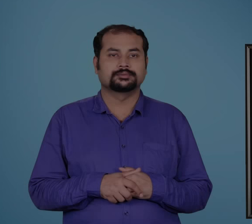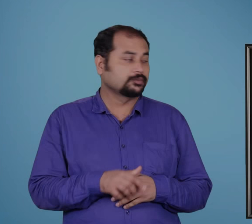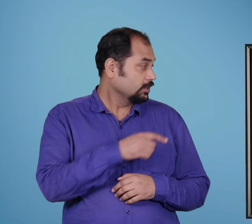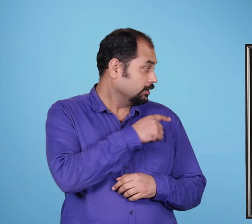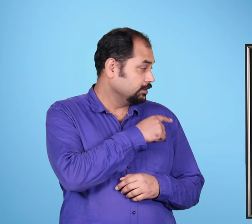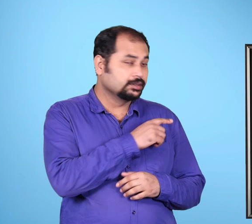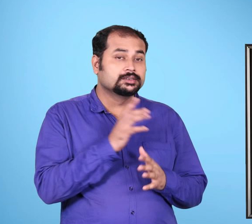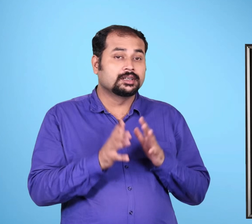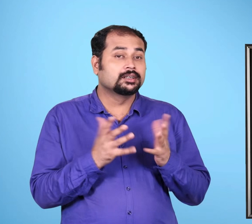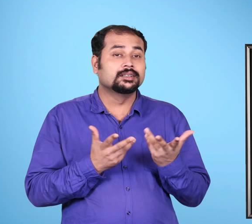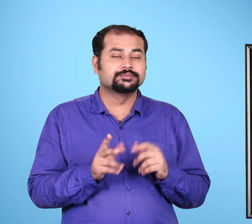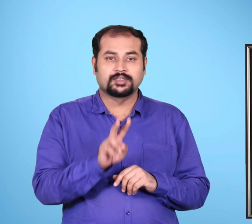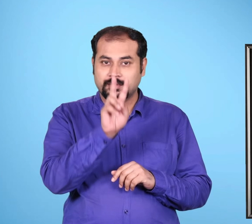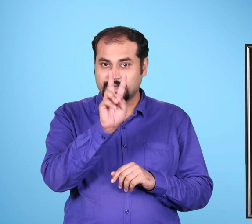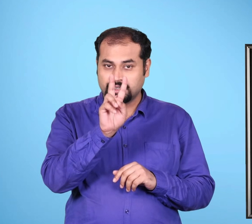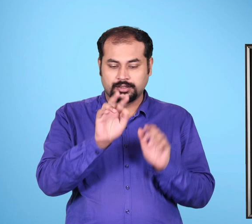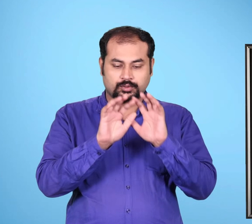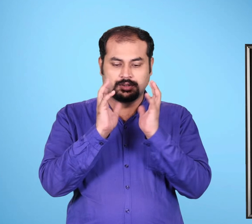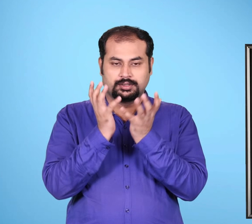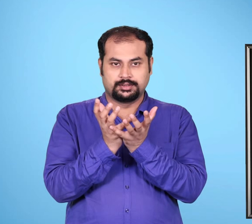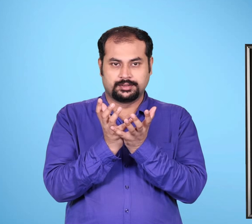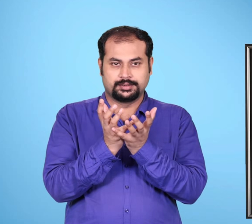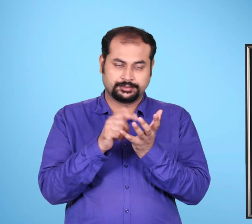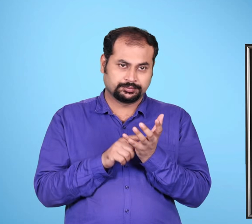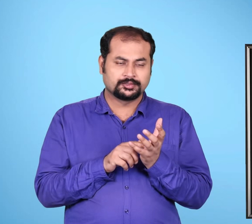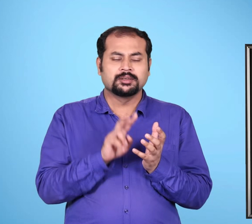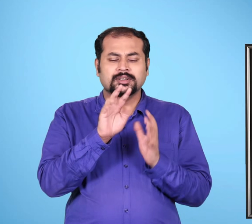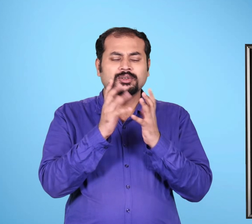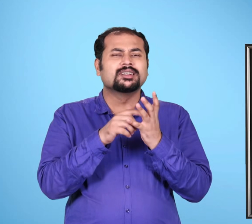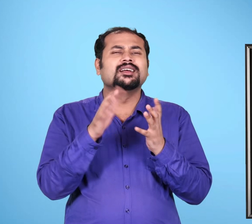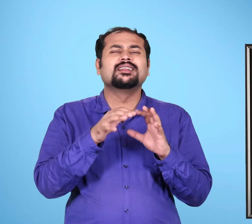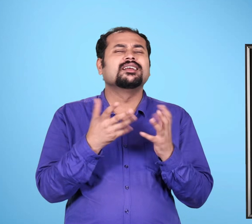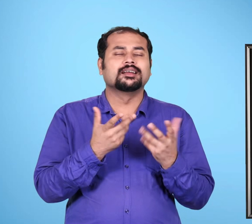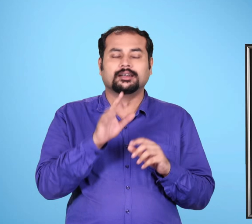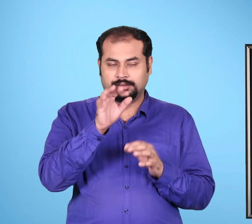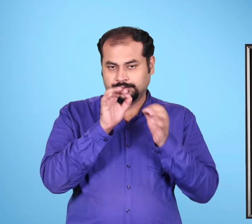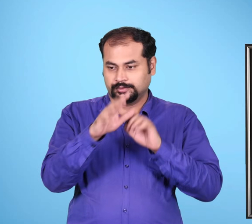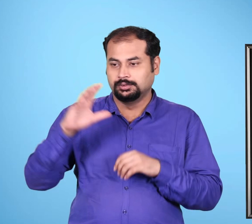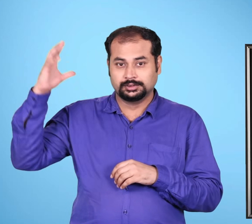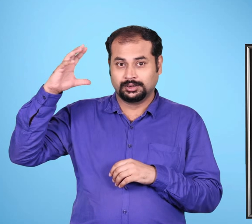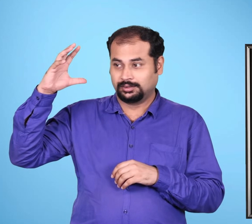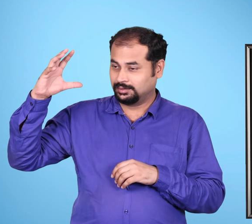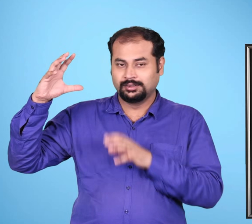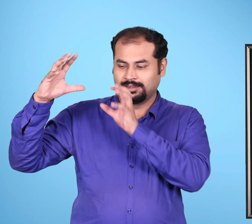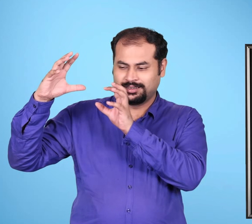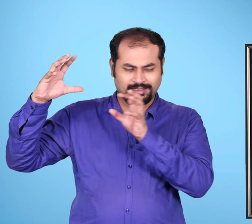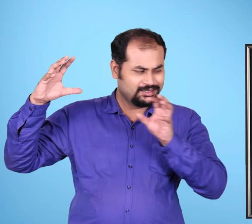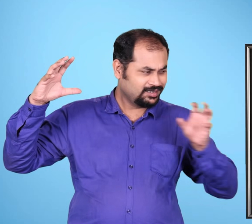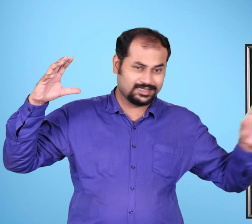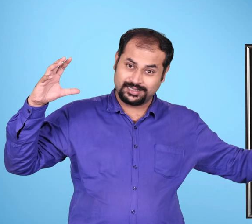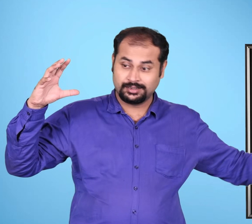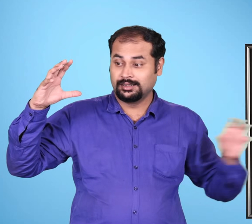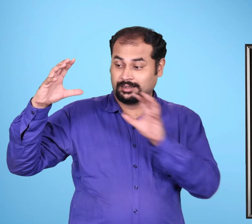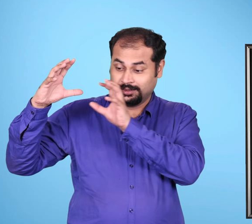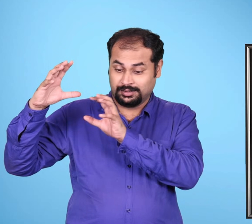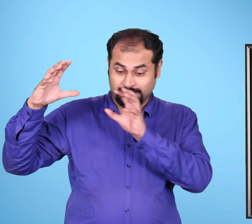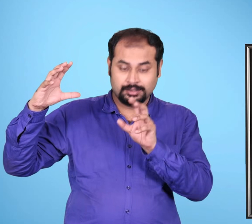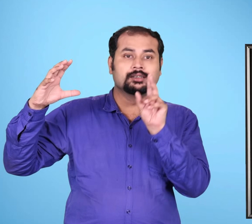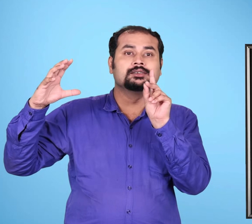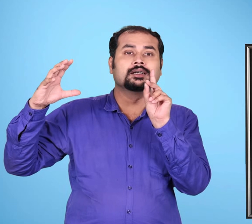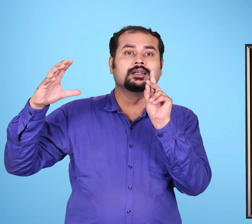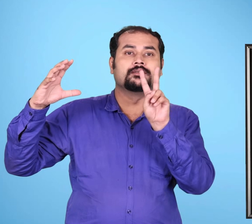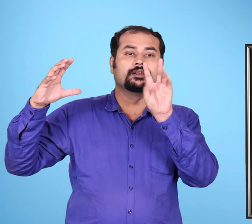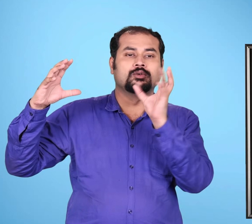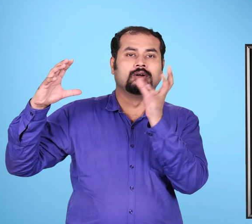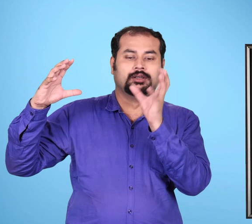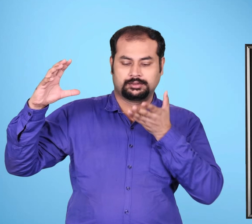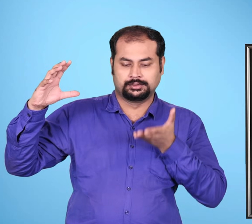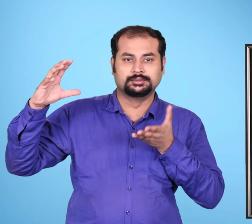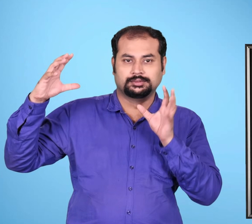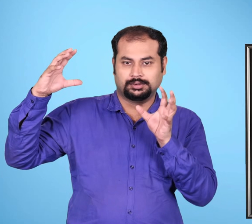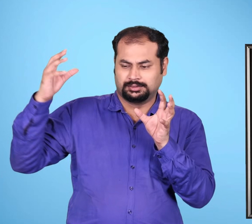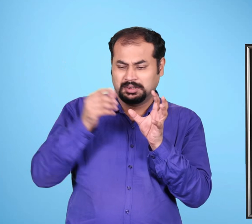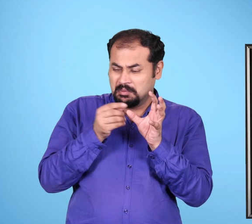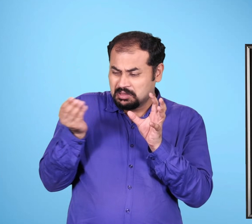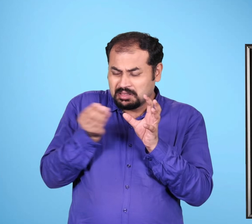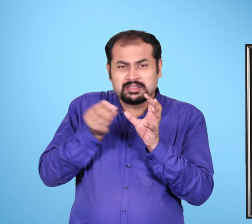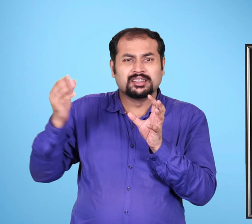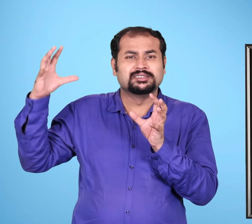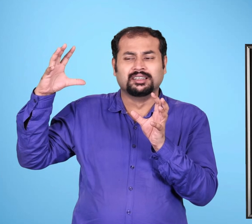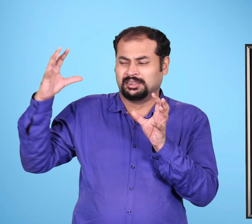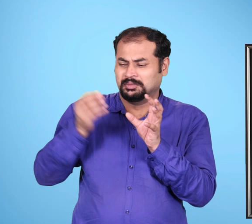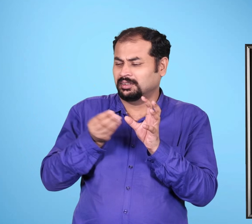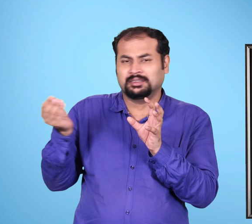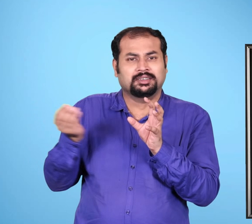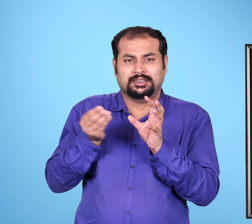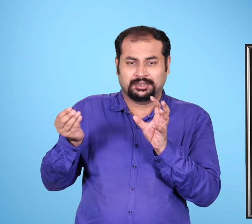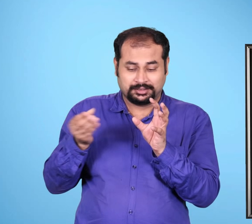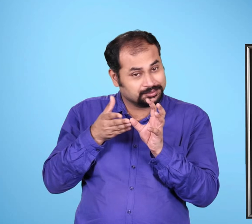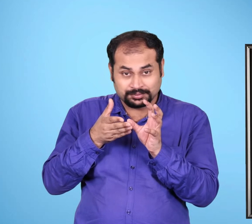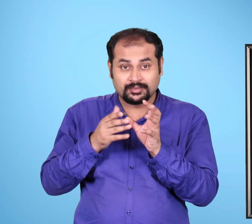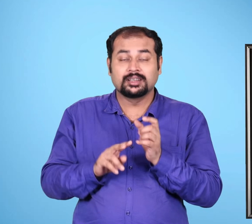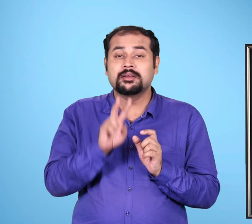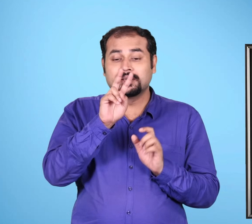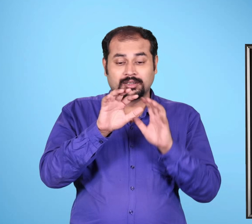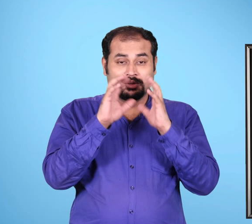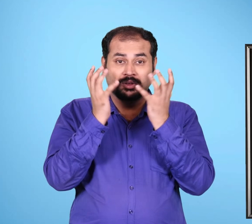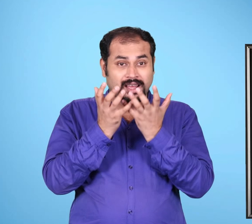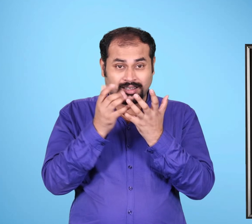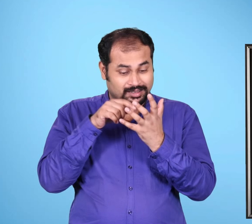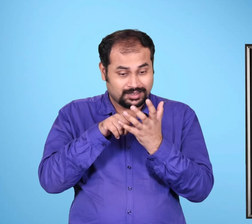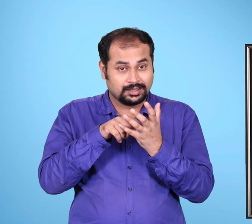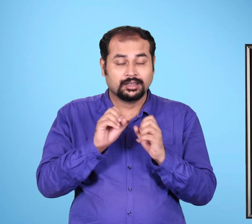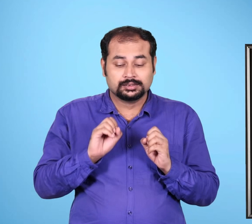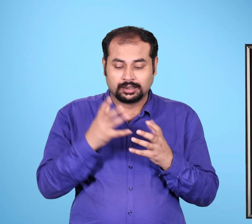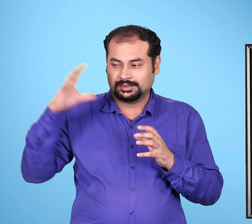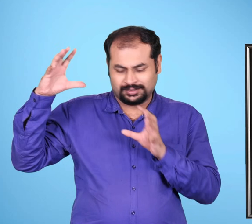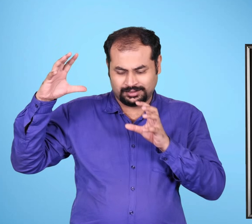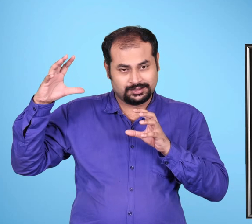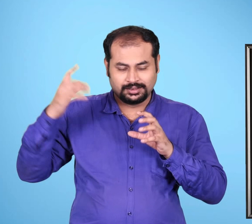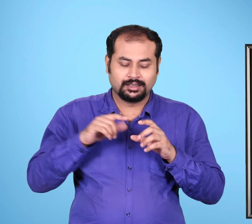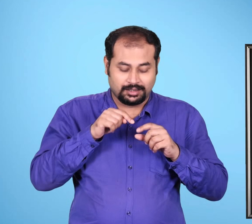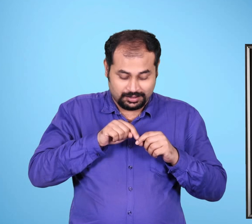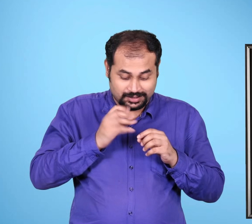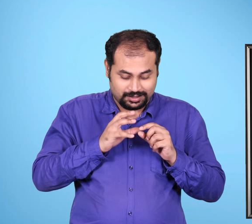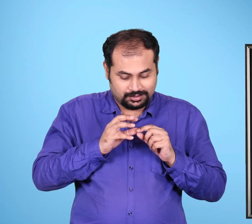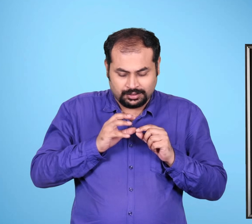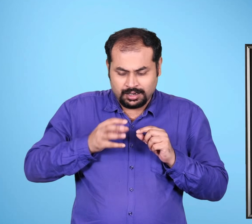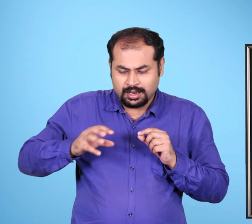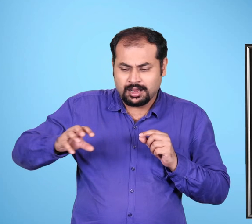Venus This sign refers to Venus. It is a planet in our solar system. It is second closest in distance to the sun. It takes 255 days to make one